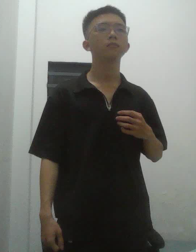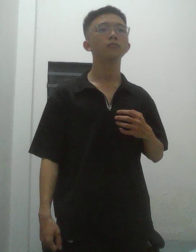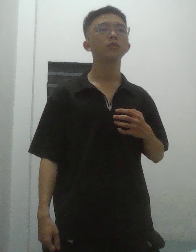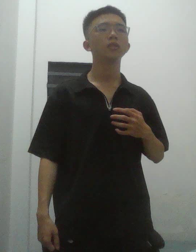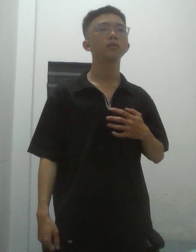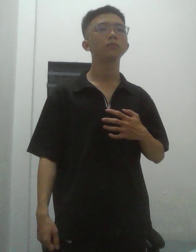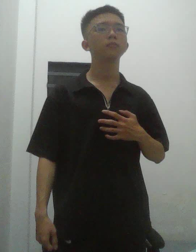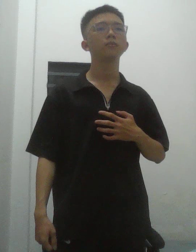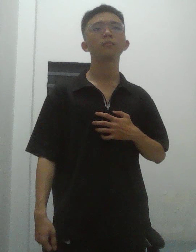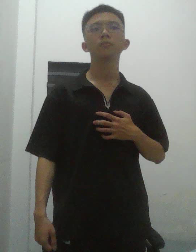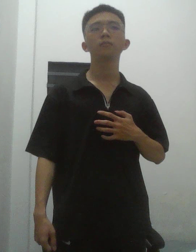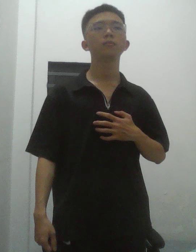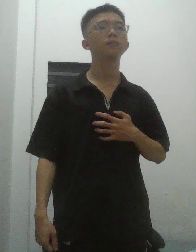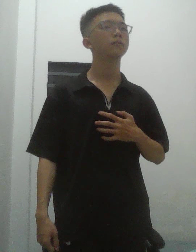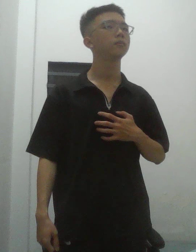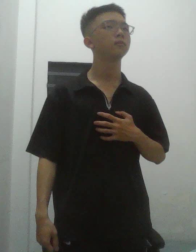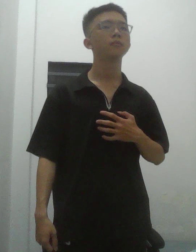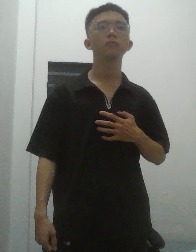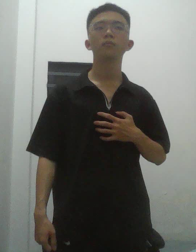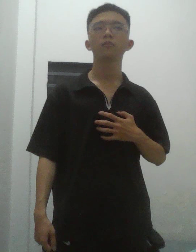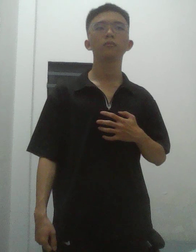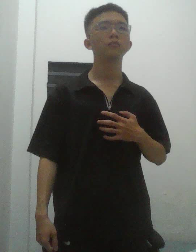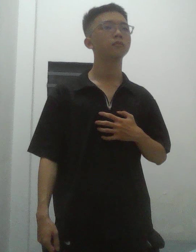khong thich